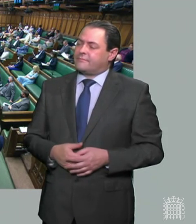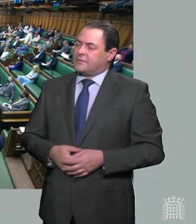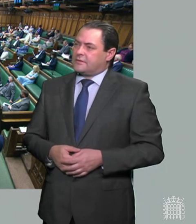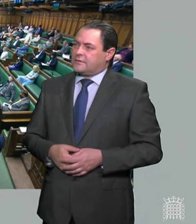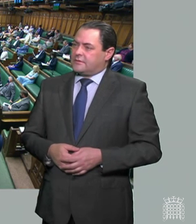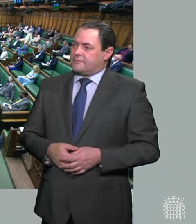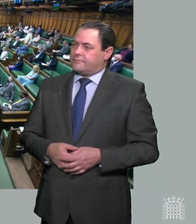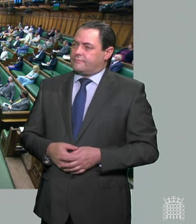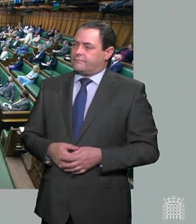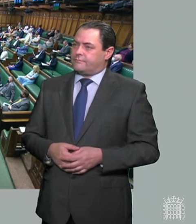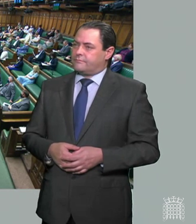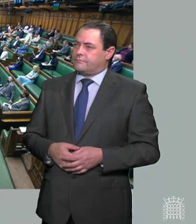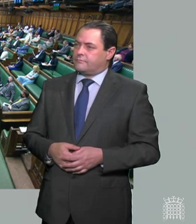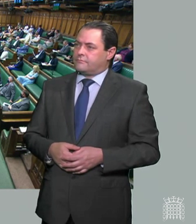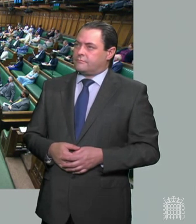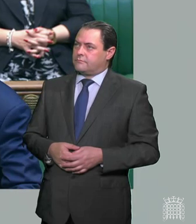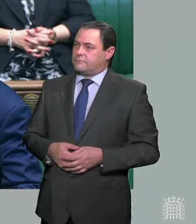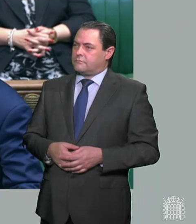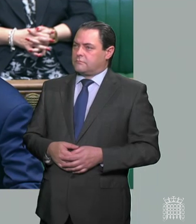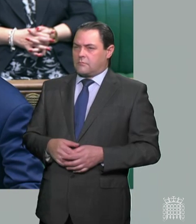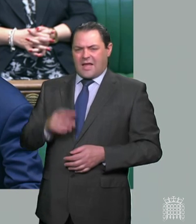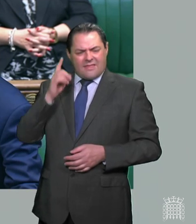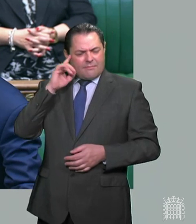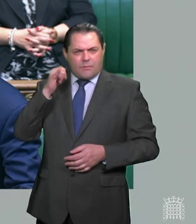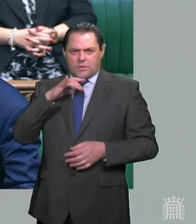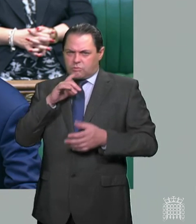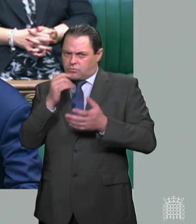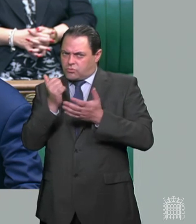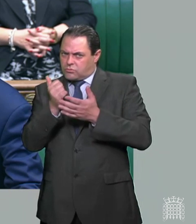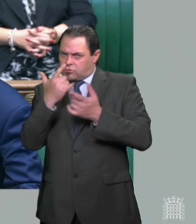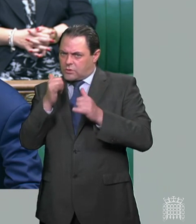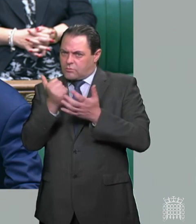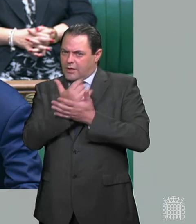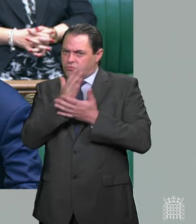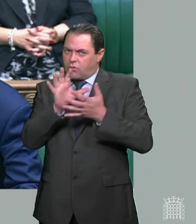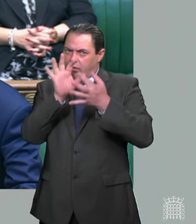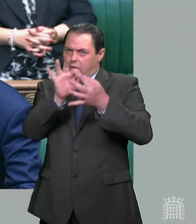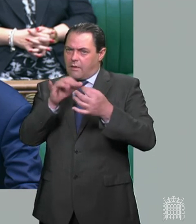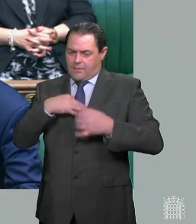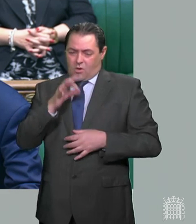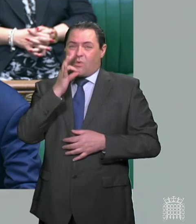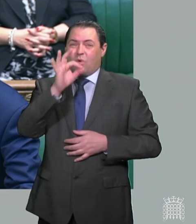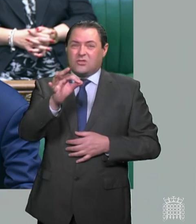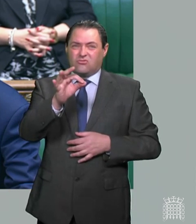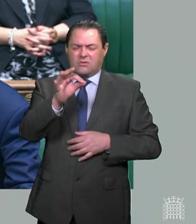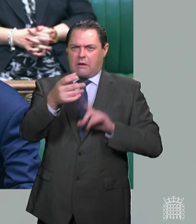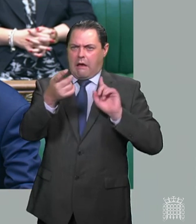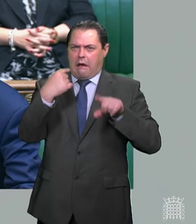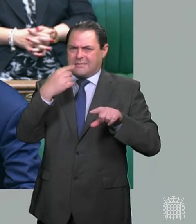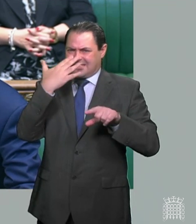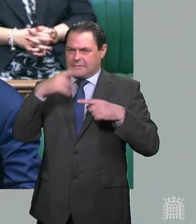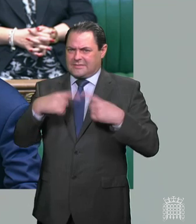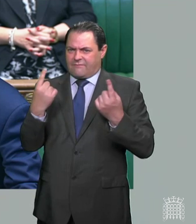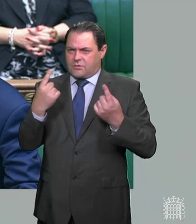I think we might have to check that the line to Chequers is working, because the Prime Minister’s answers bear no resemblance to the questions I am asking him.